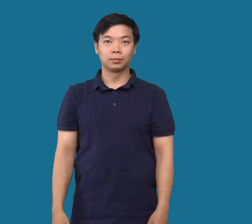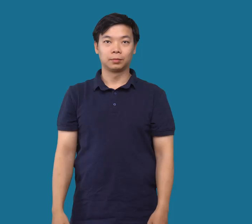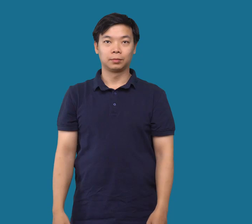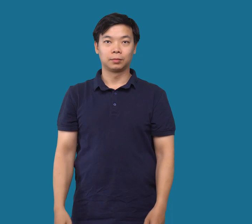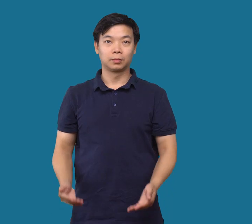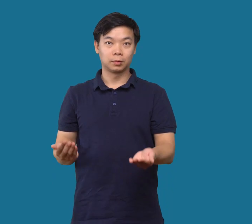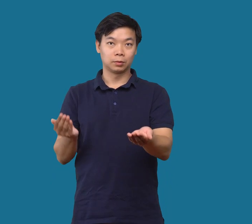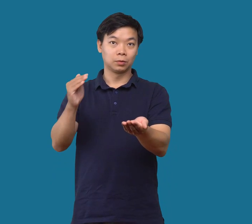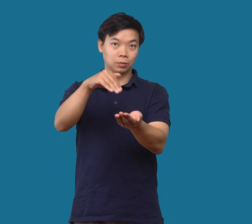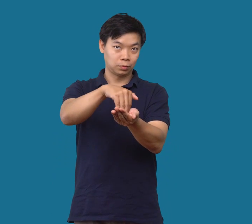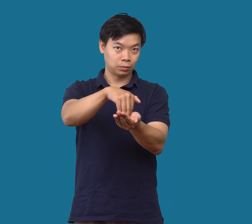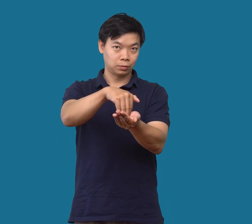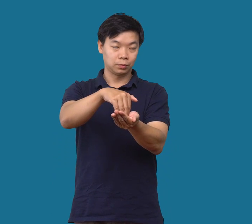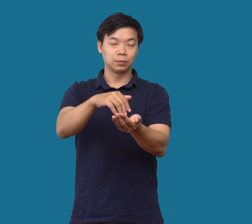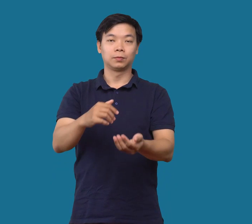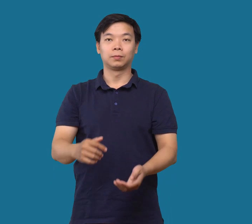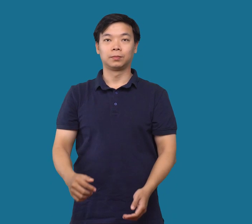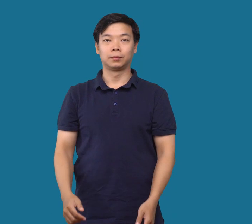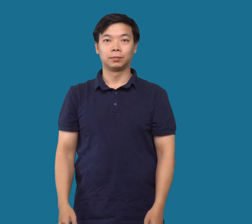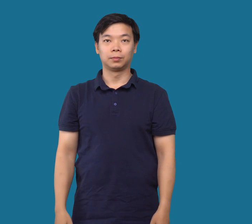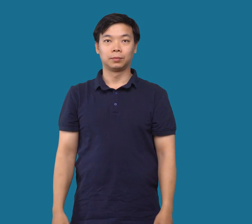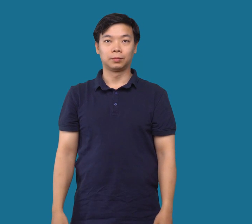cơ hội